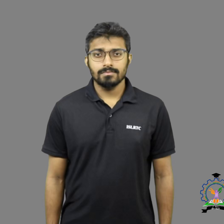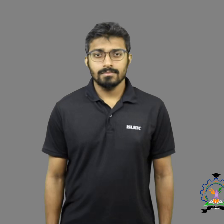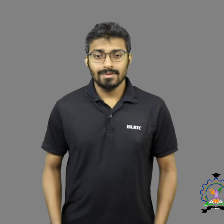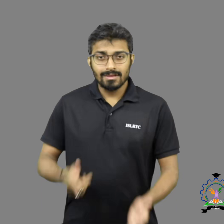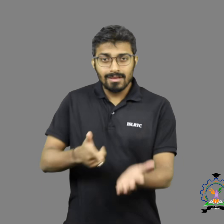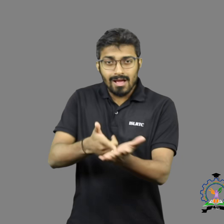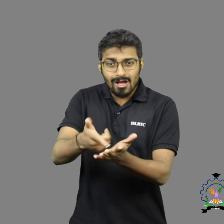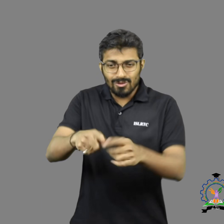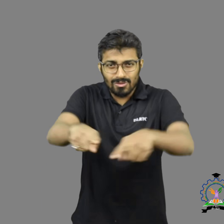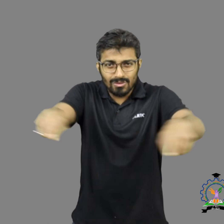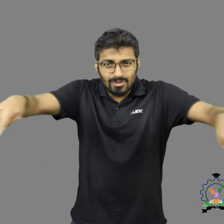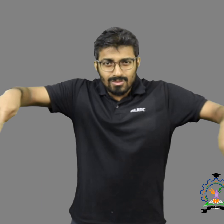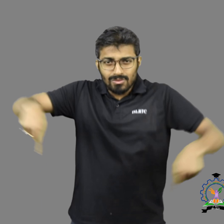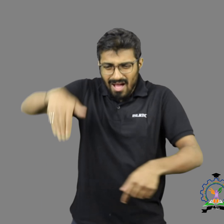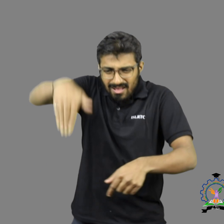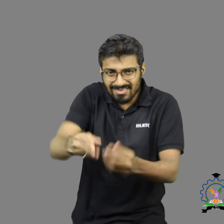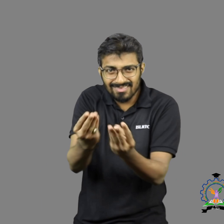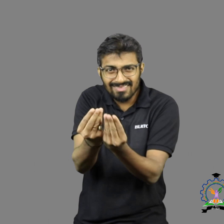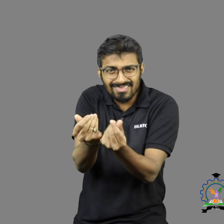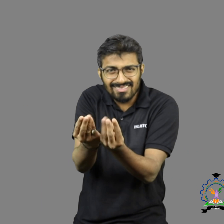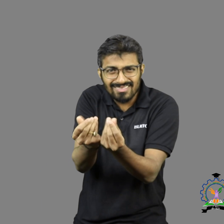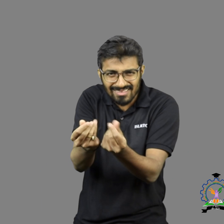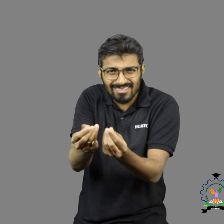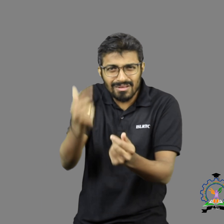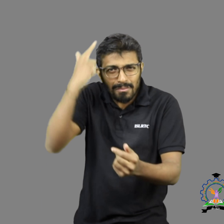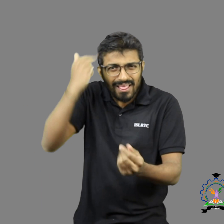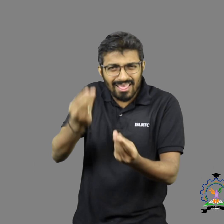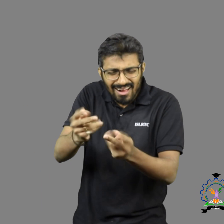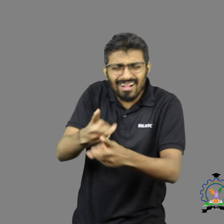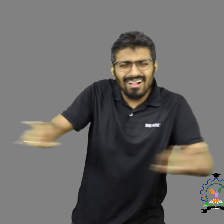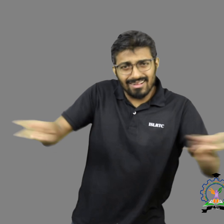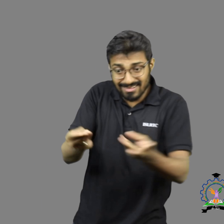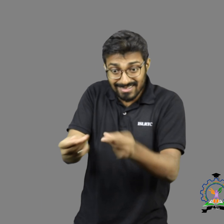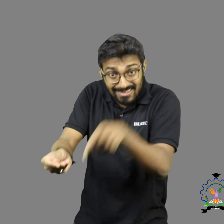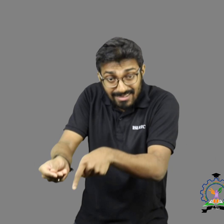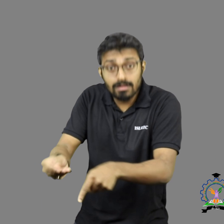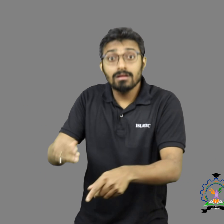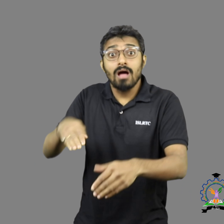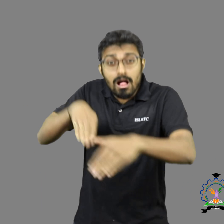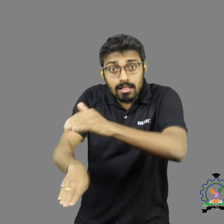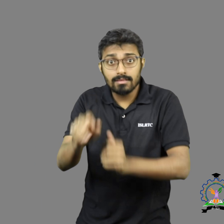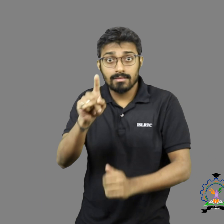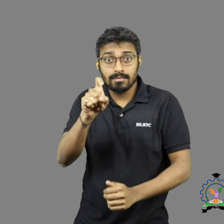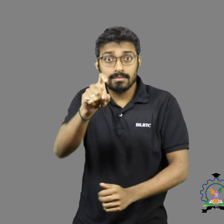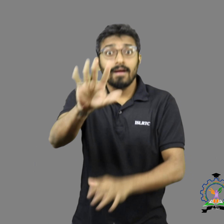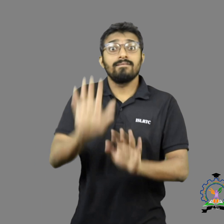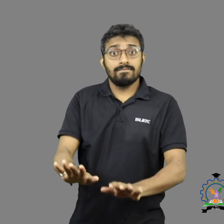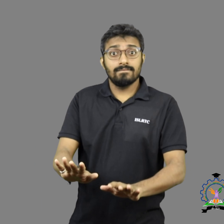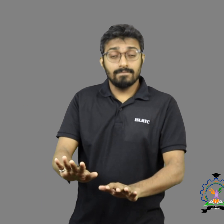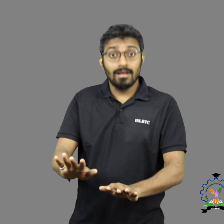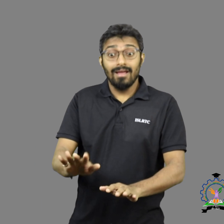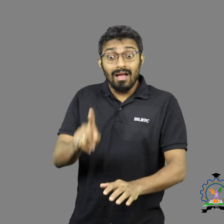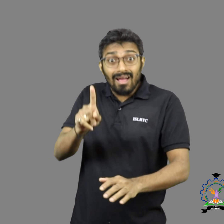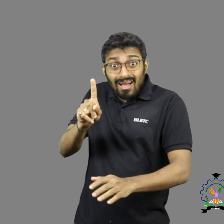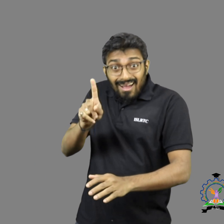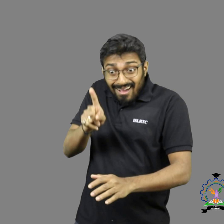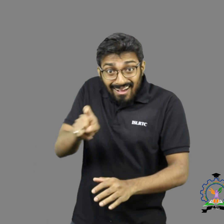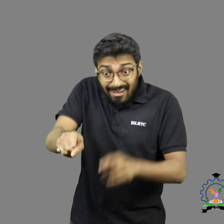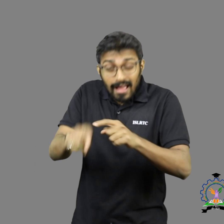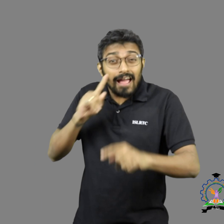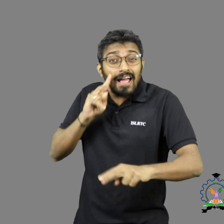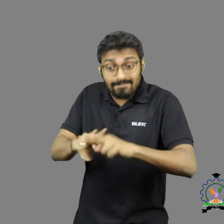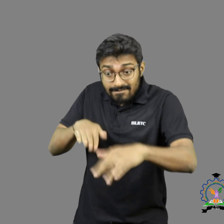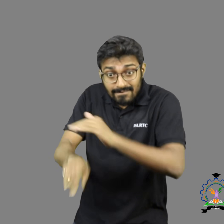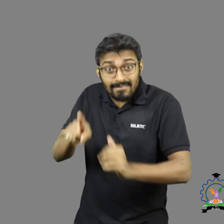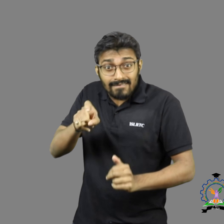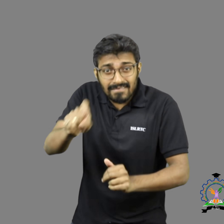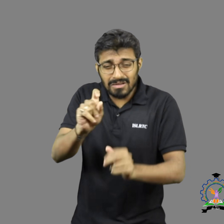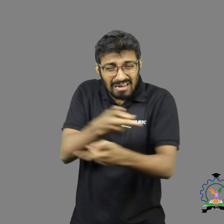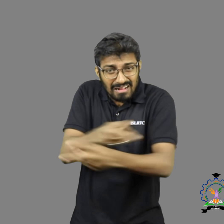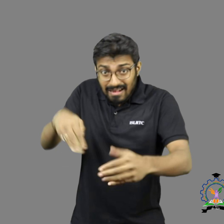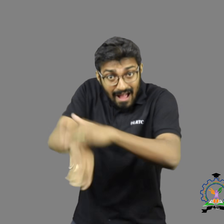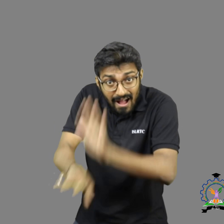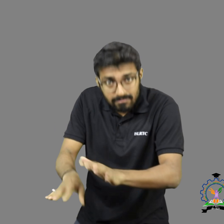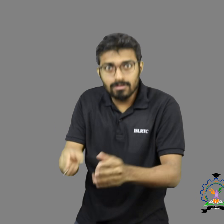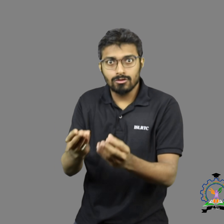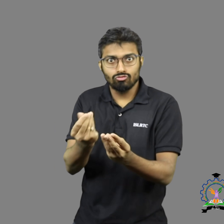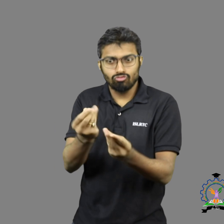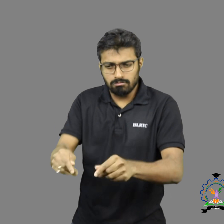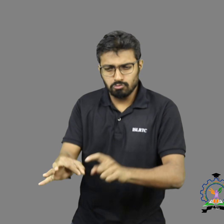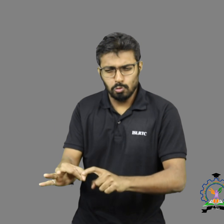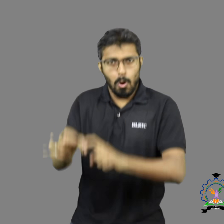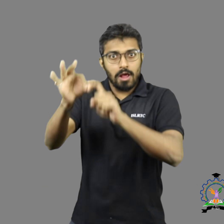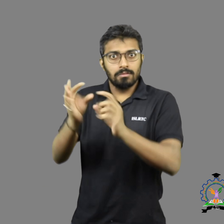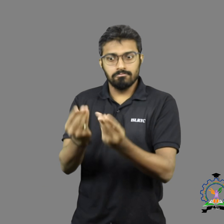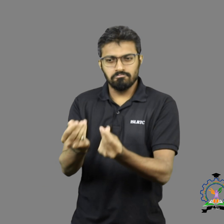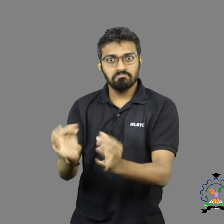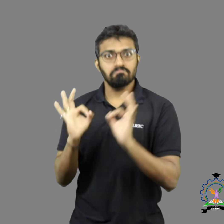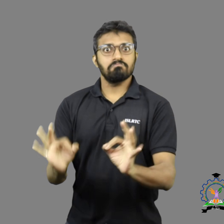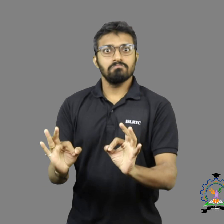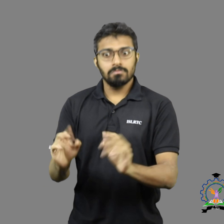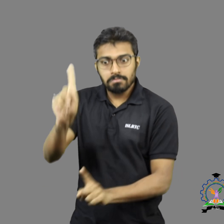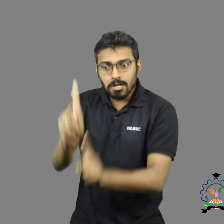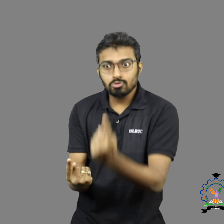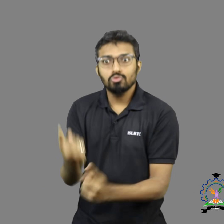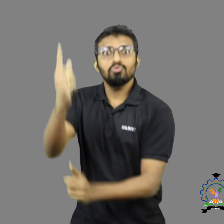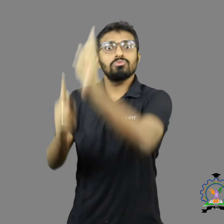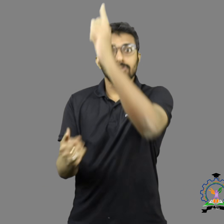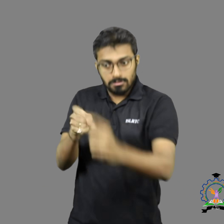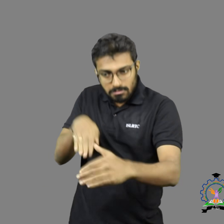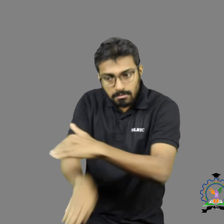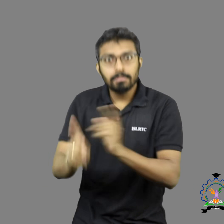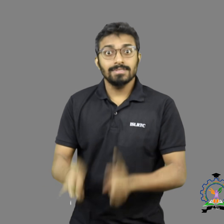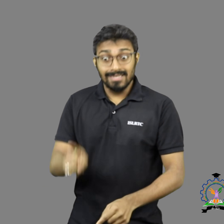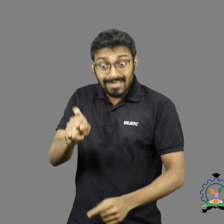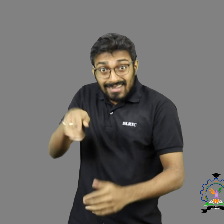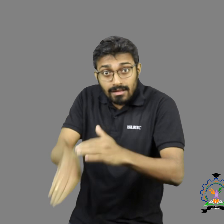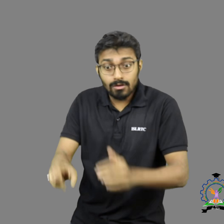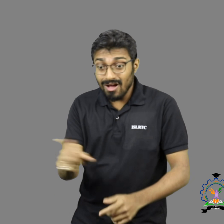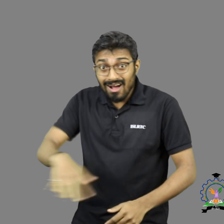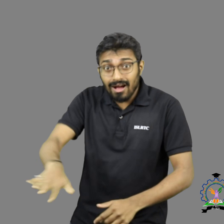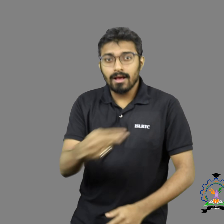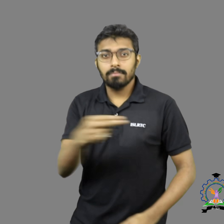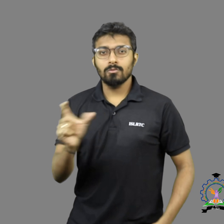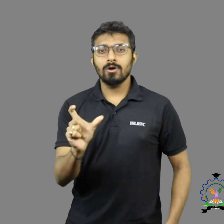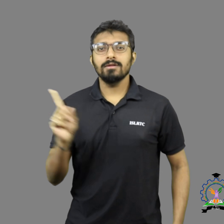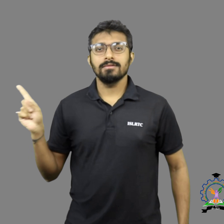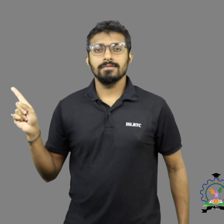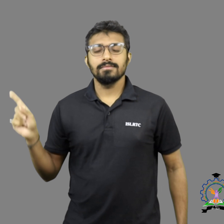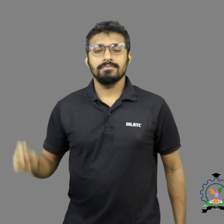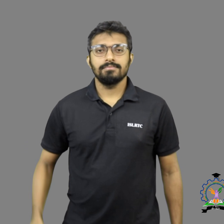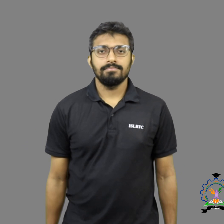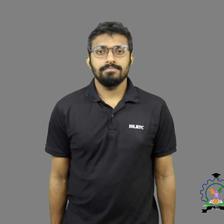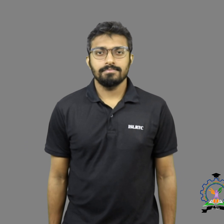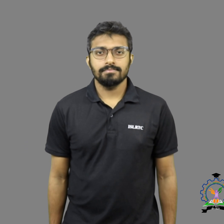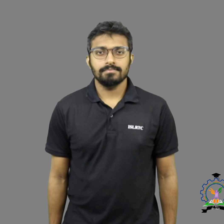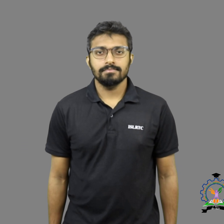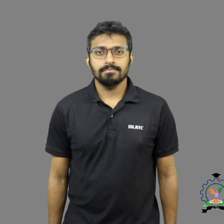Soil Organisms